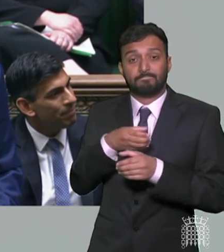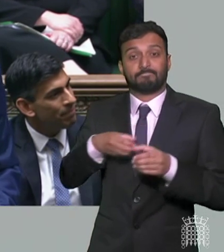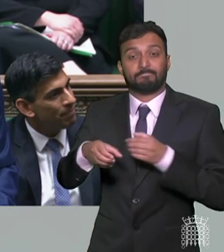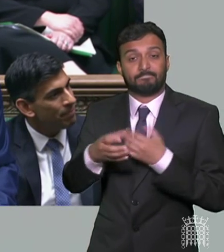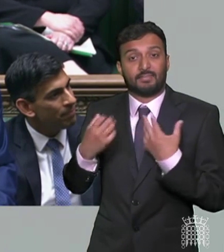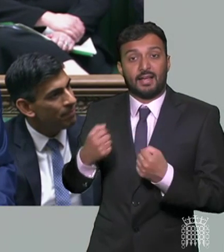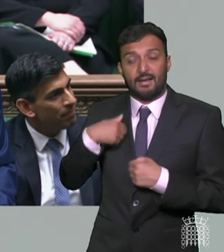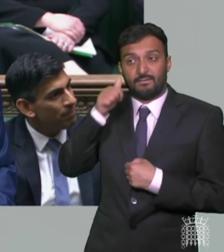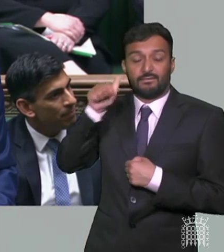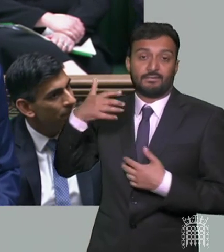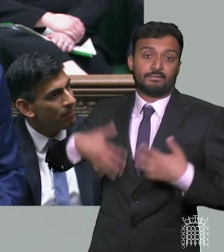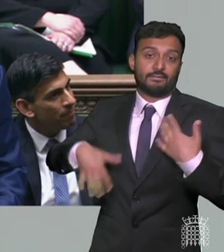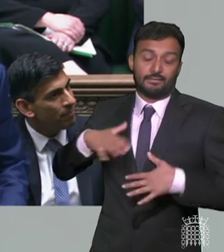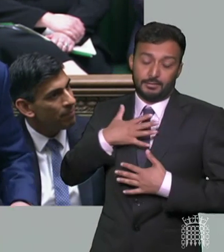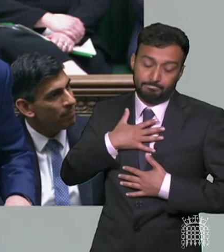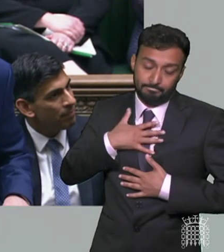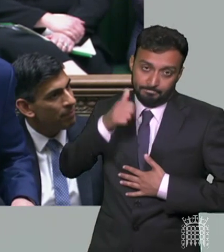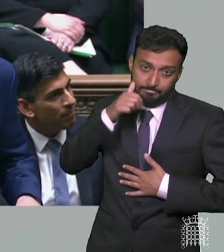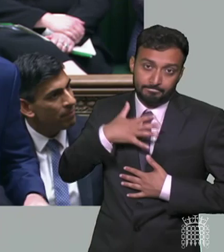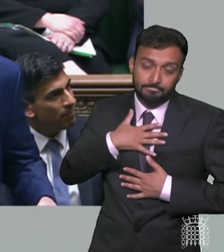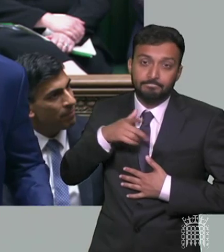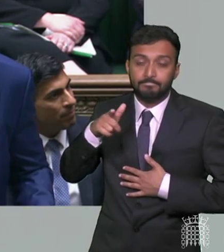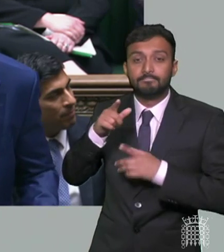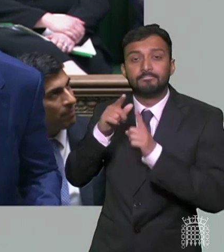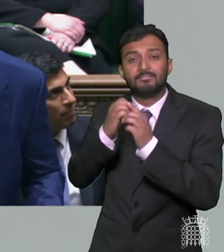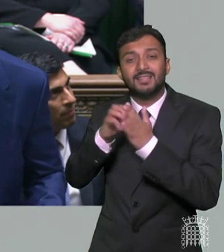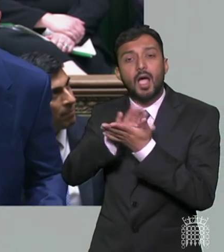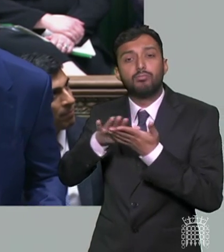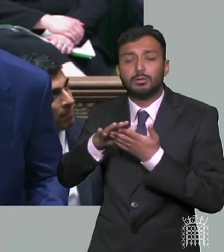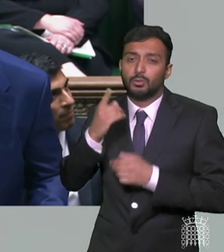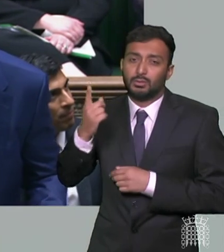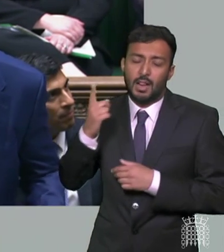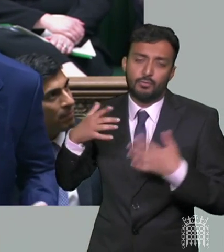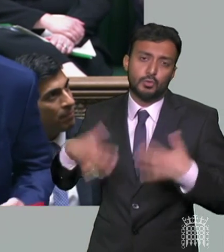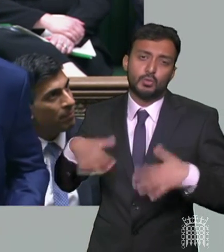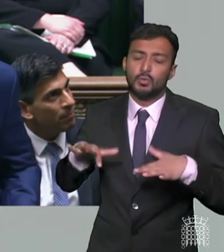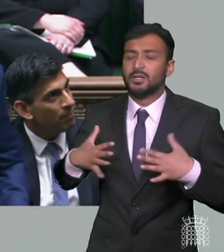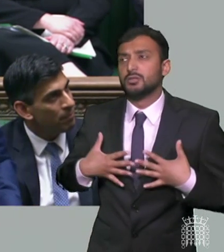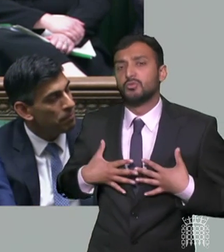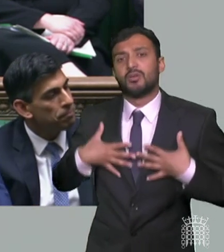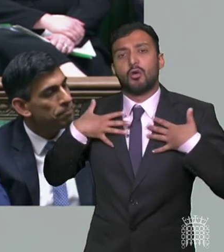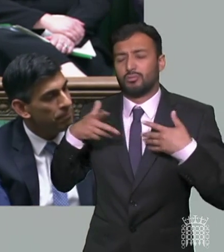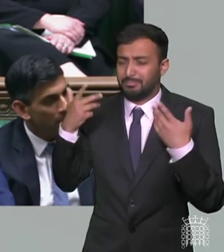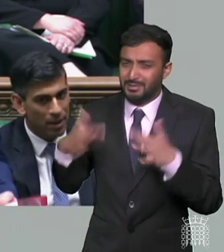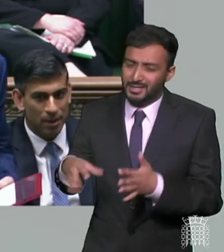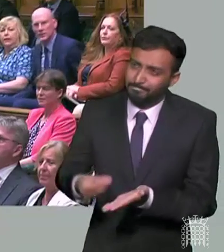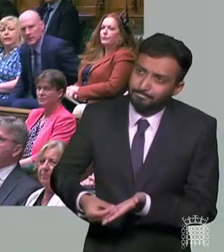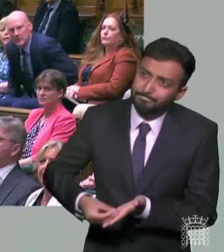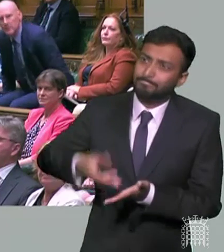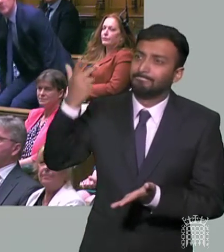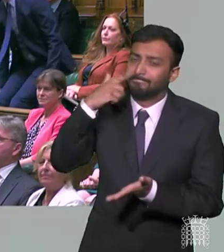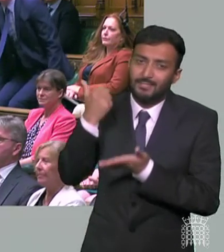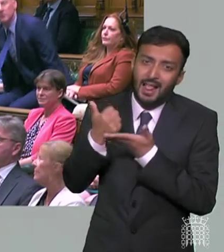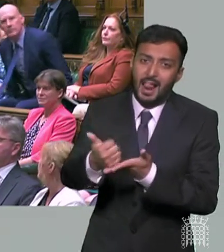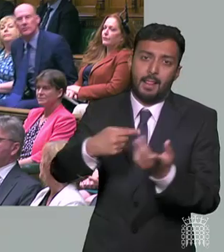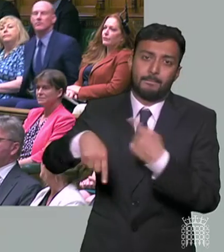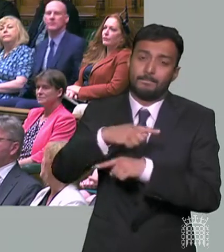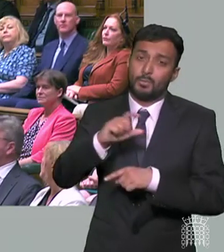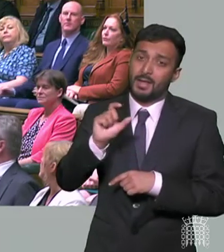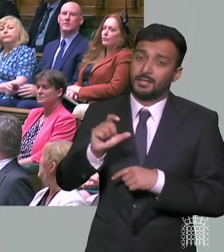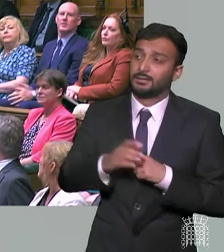But we also know that Dame Deborah was a huge inspiration to so many and raised millions to help others affected by cancer.